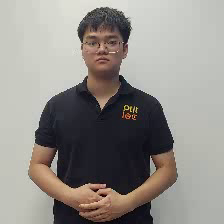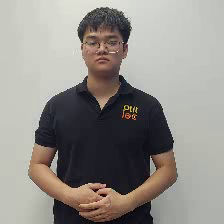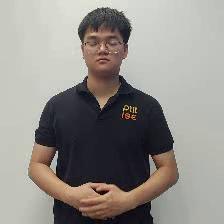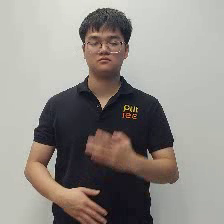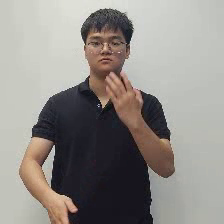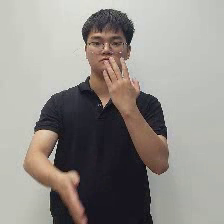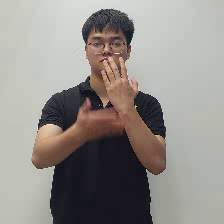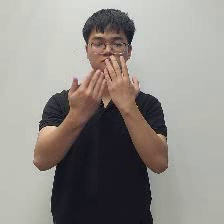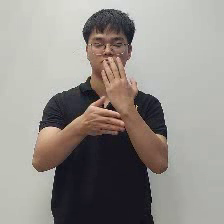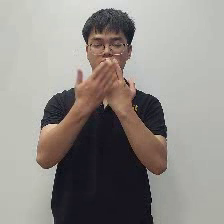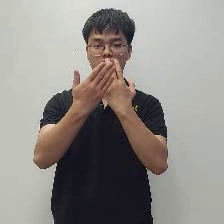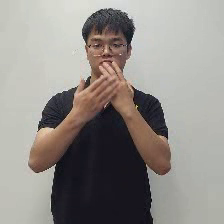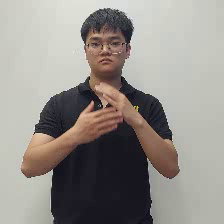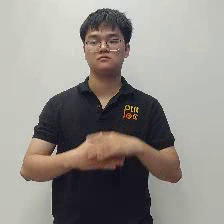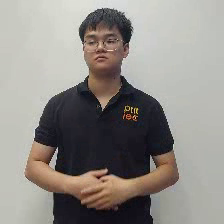Dễ